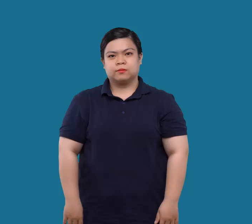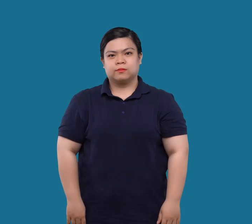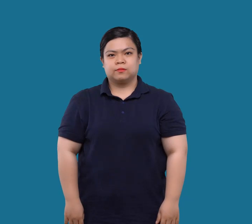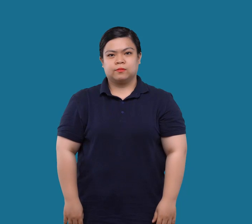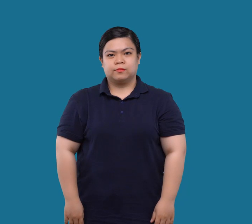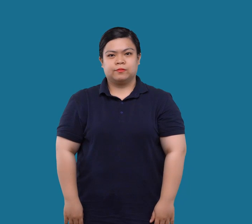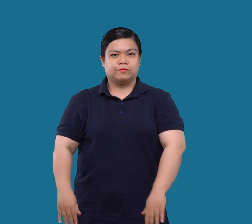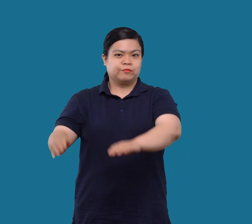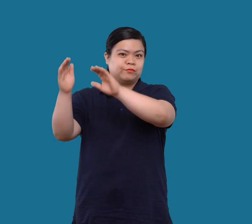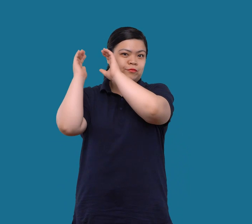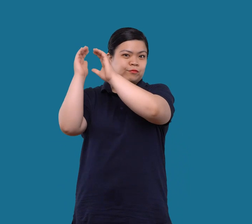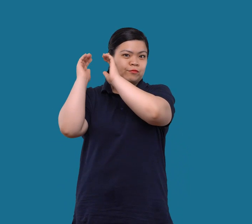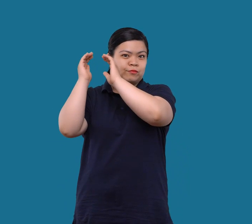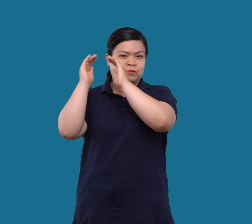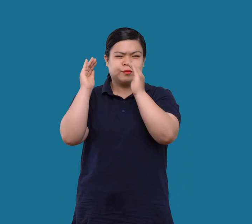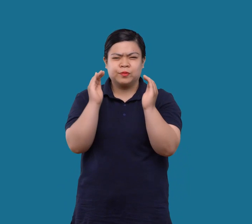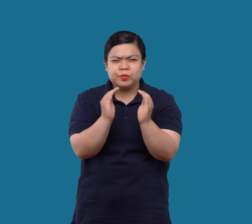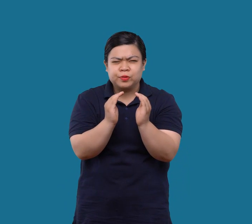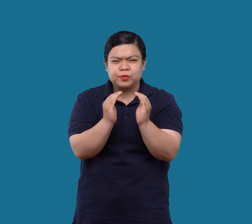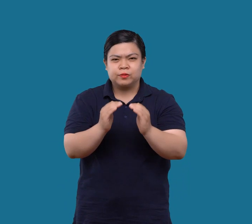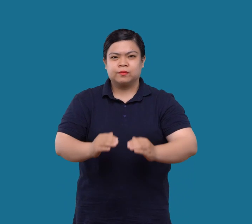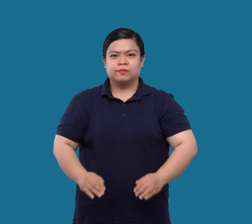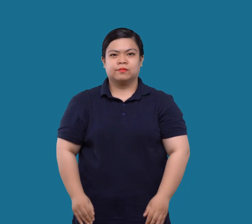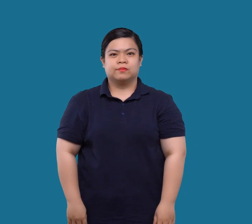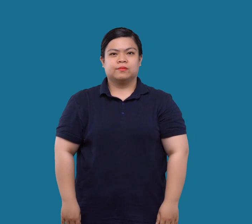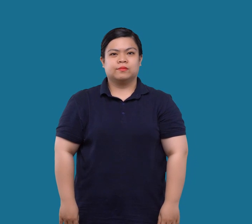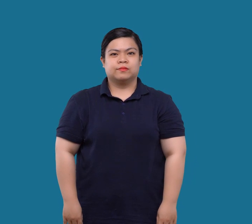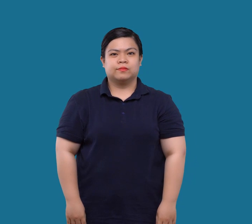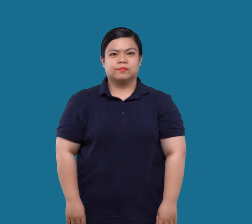quả dừa xiêm